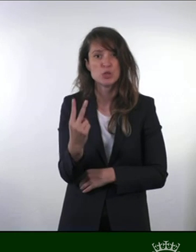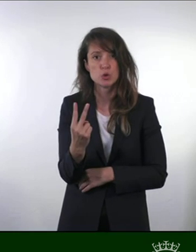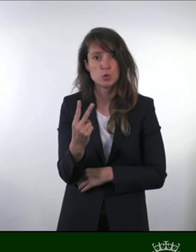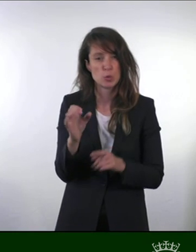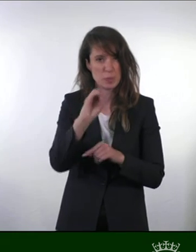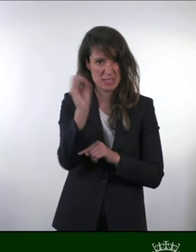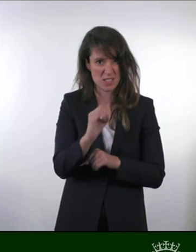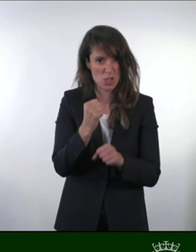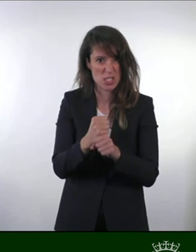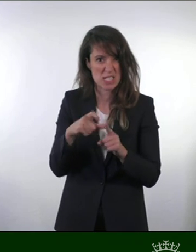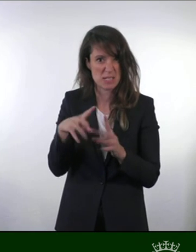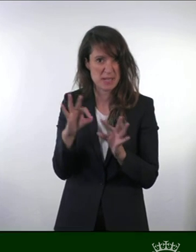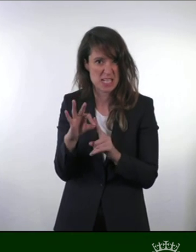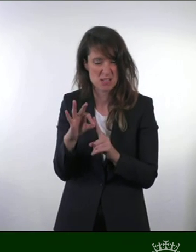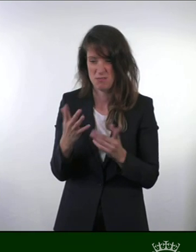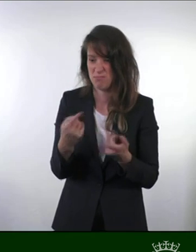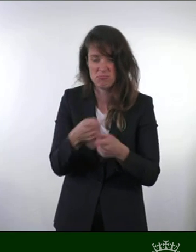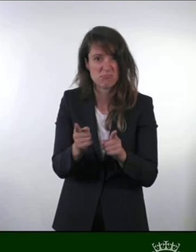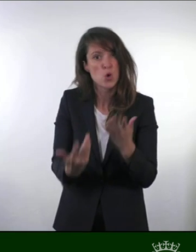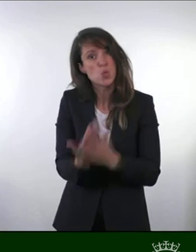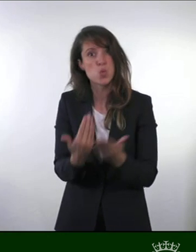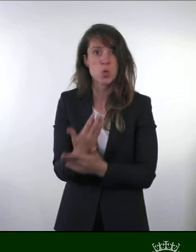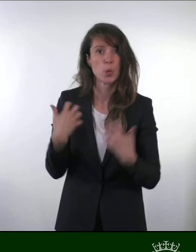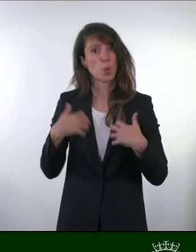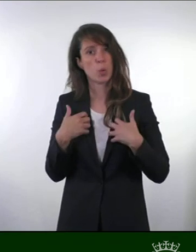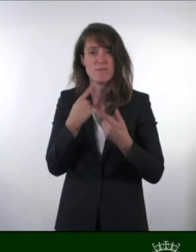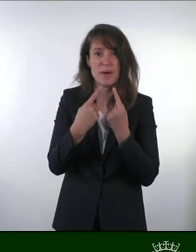Not much of his announcement was new, and it certainly was not much of a deal.